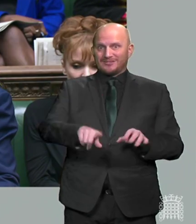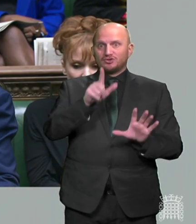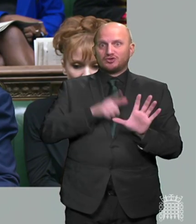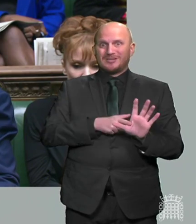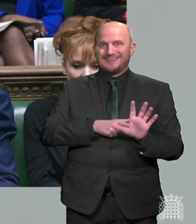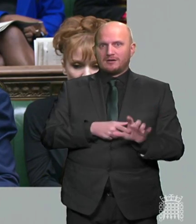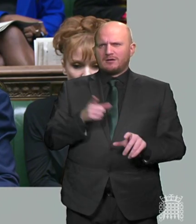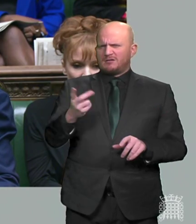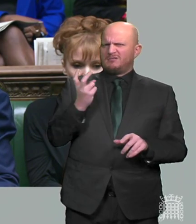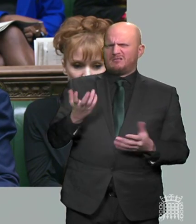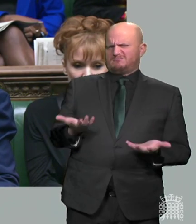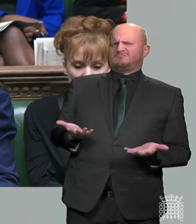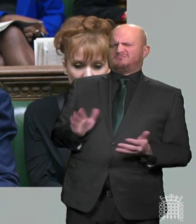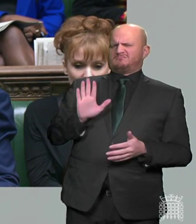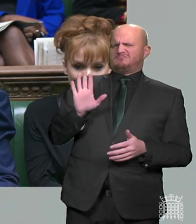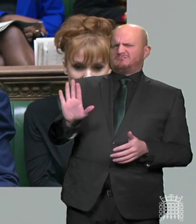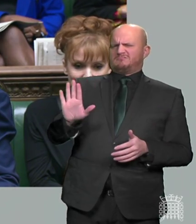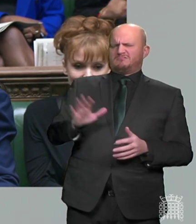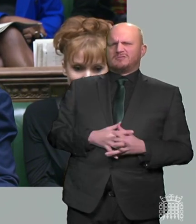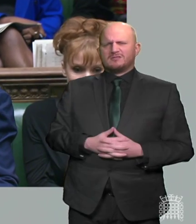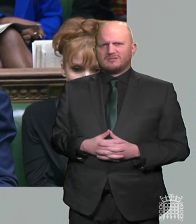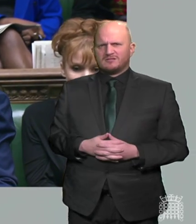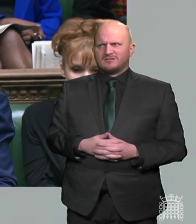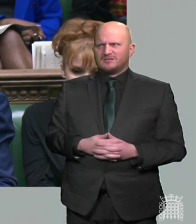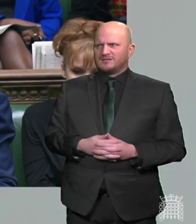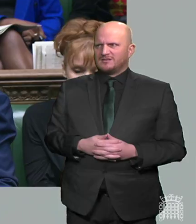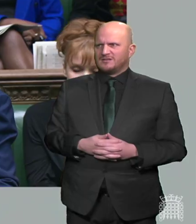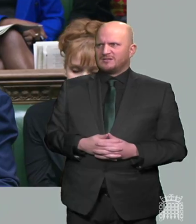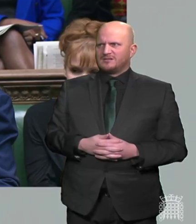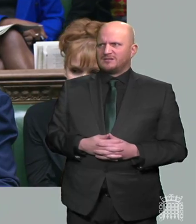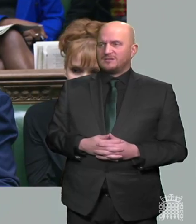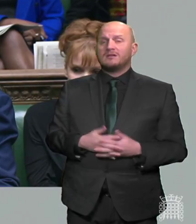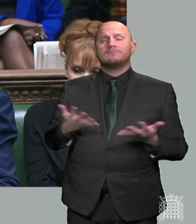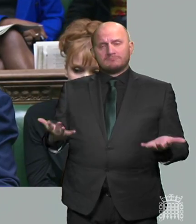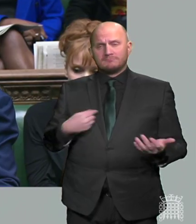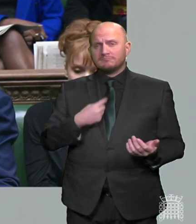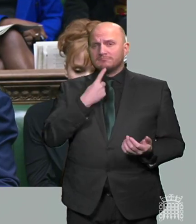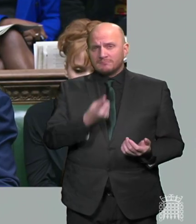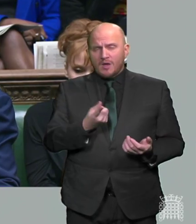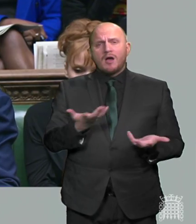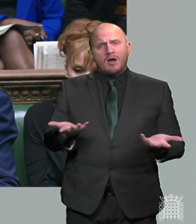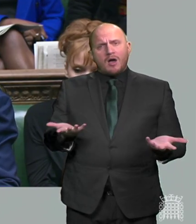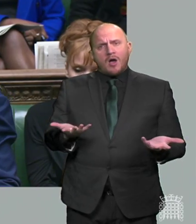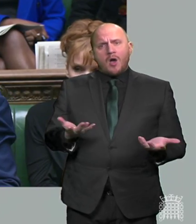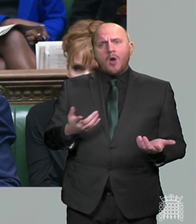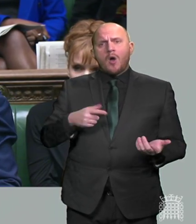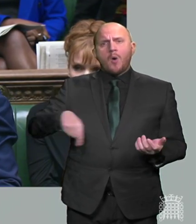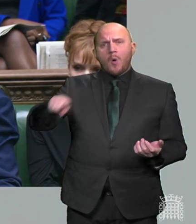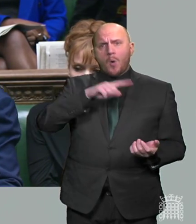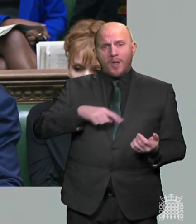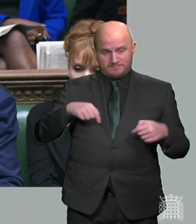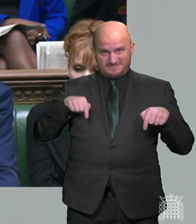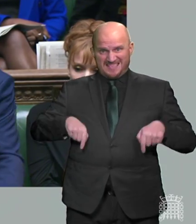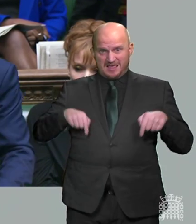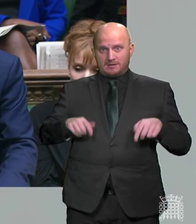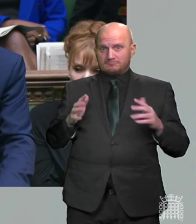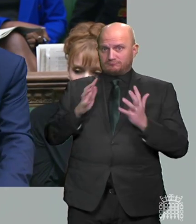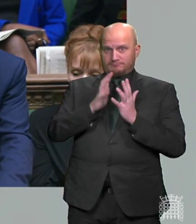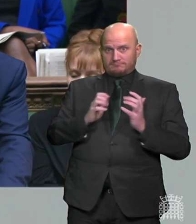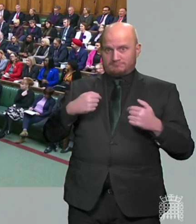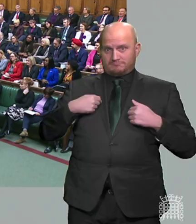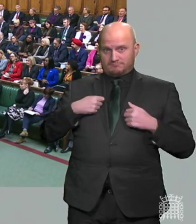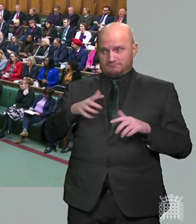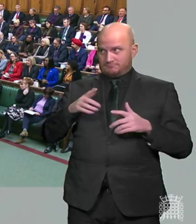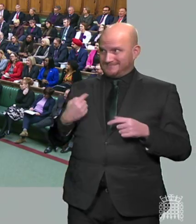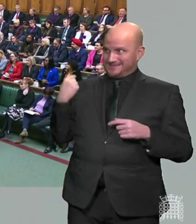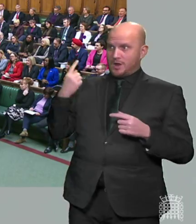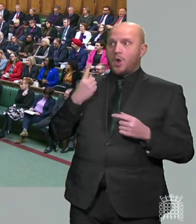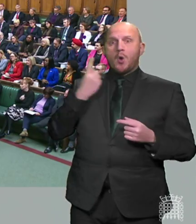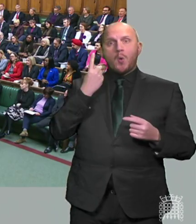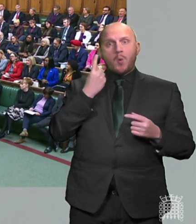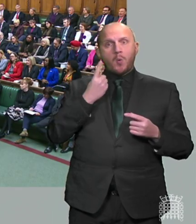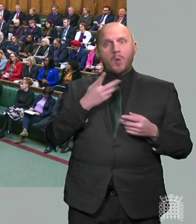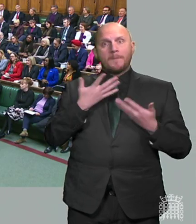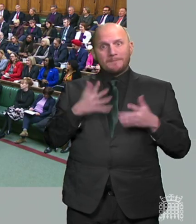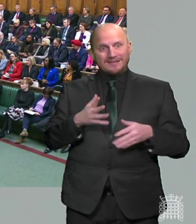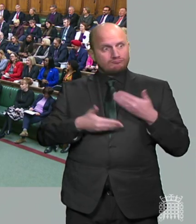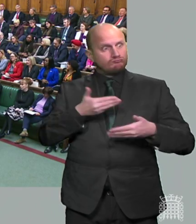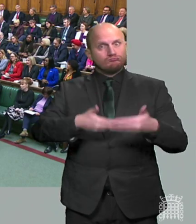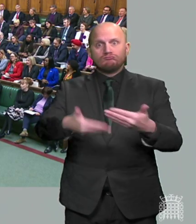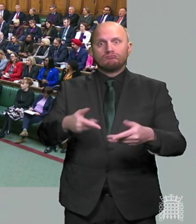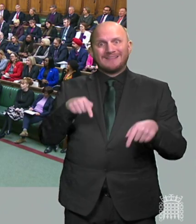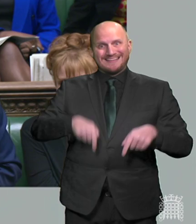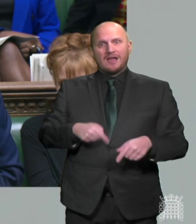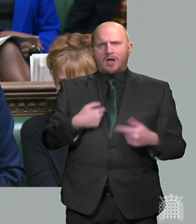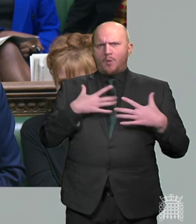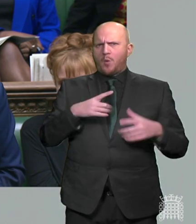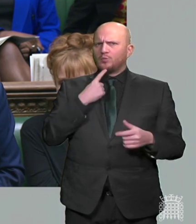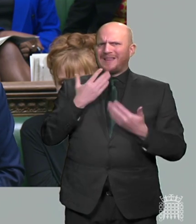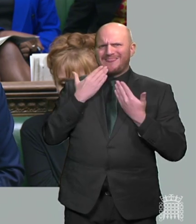Mr Speaker, what I was going to say is that I hope you will pass on all our thanks, at least from those of us on the Labour Benches, to all those who have kept our House and our democracy working.